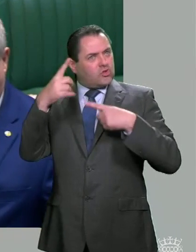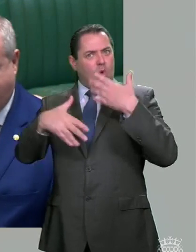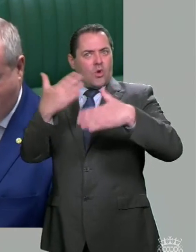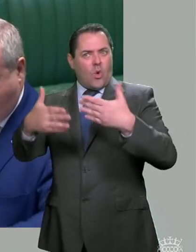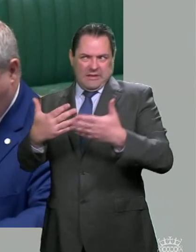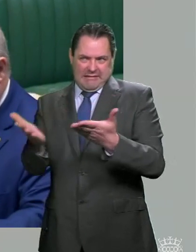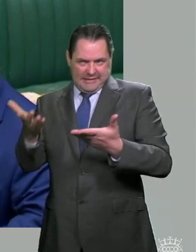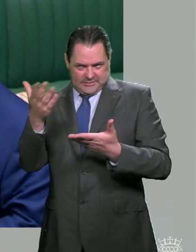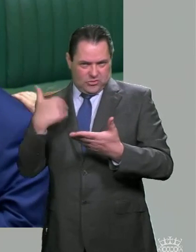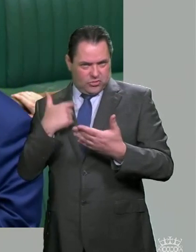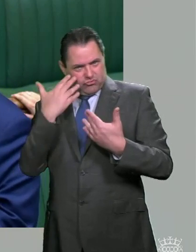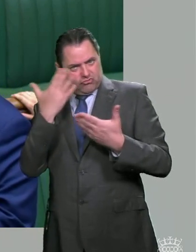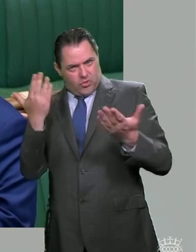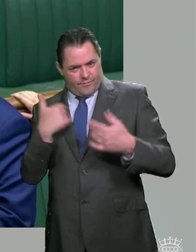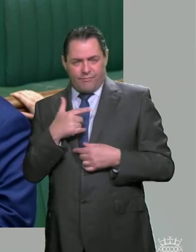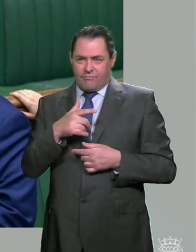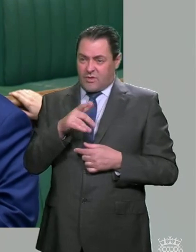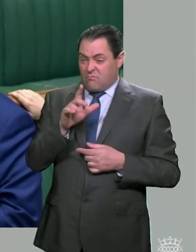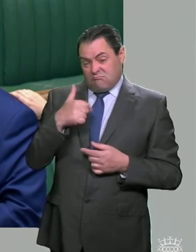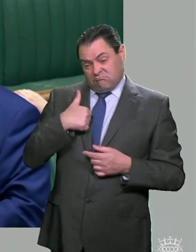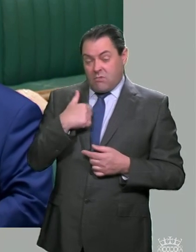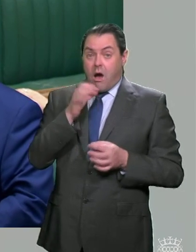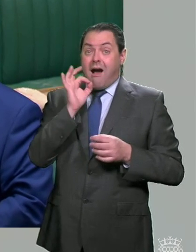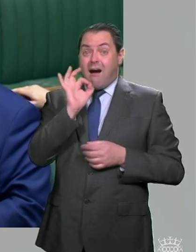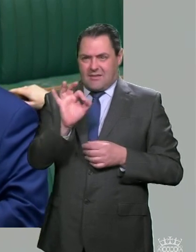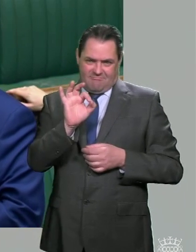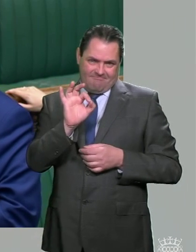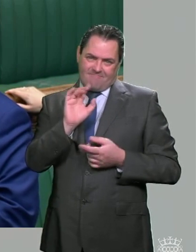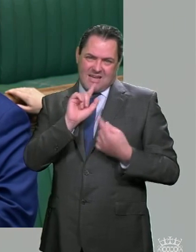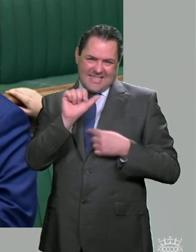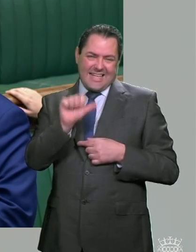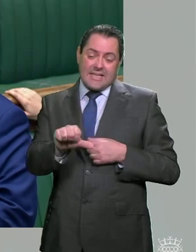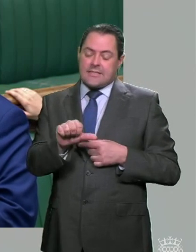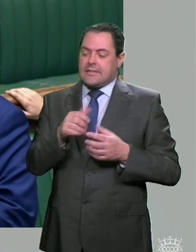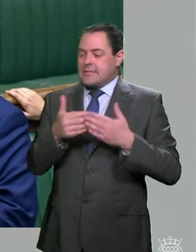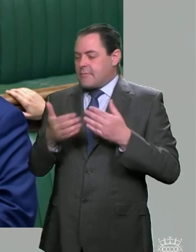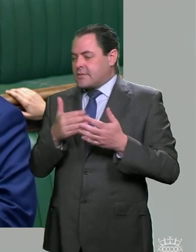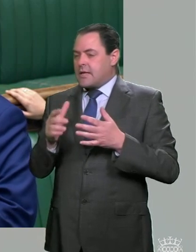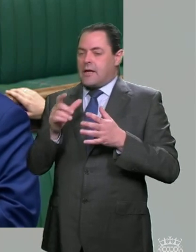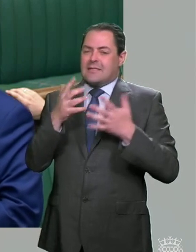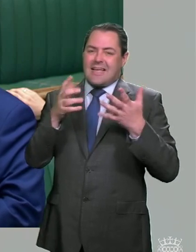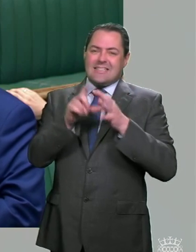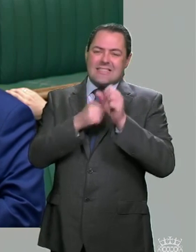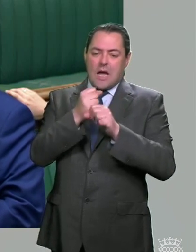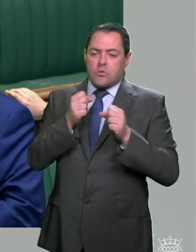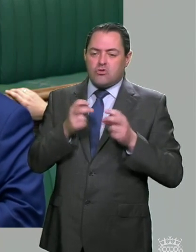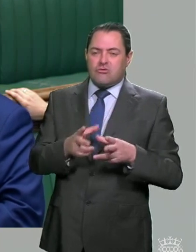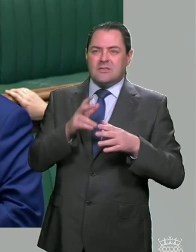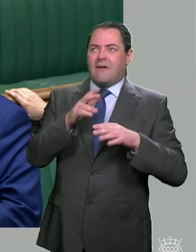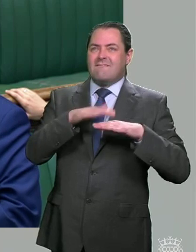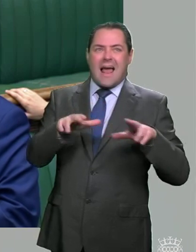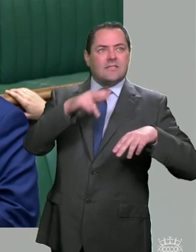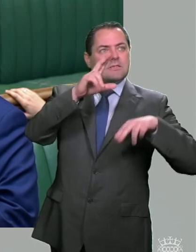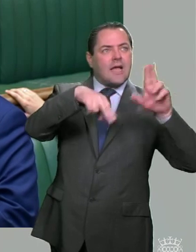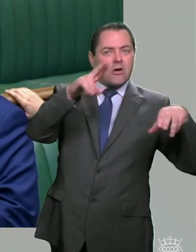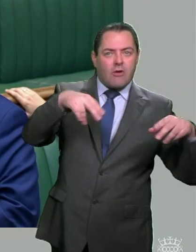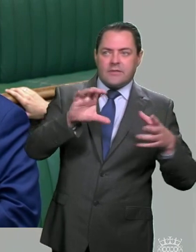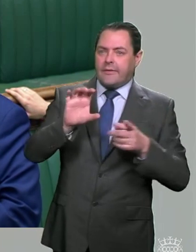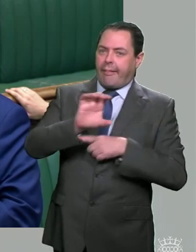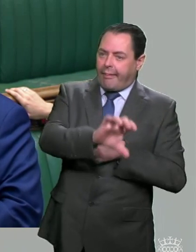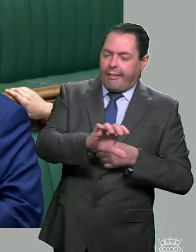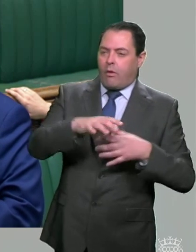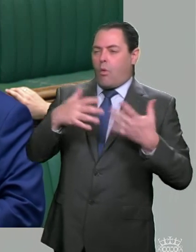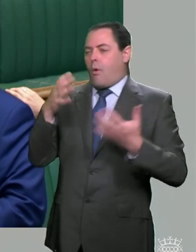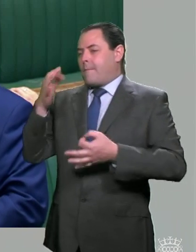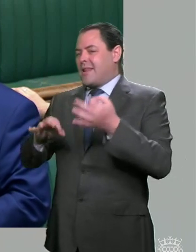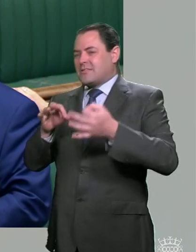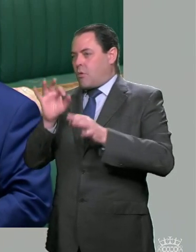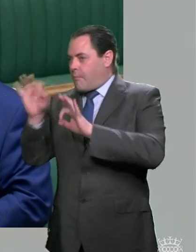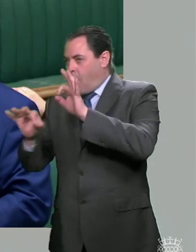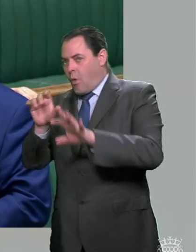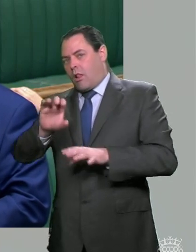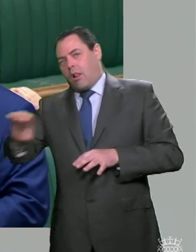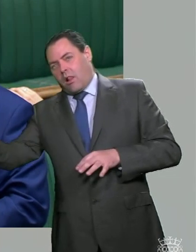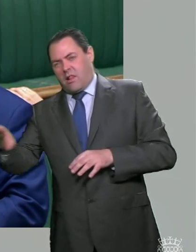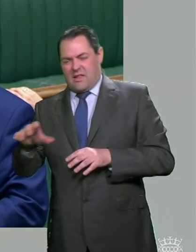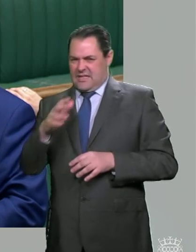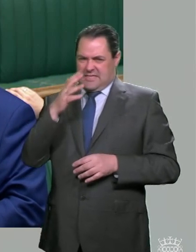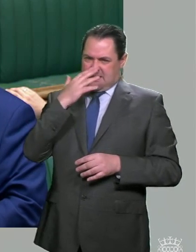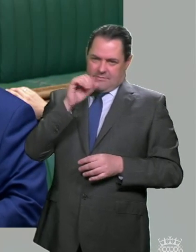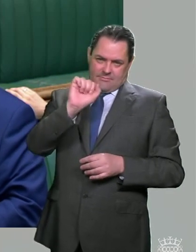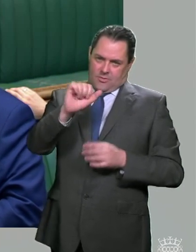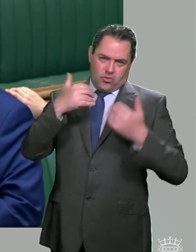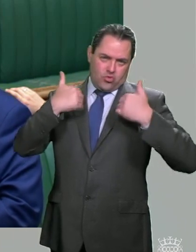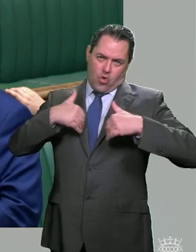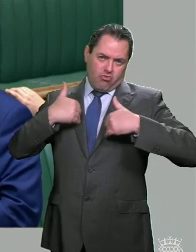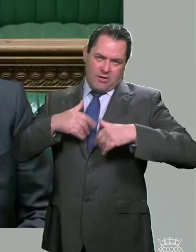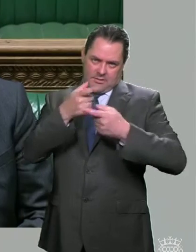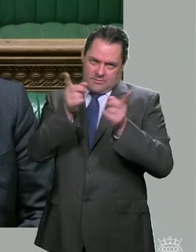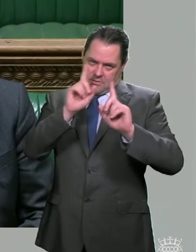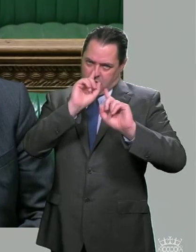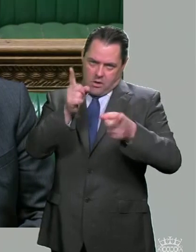The answer to the question is yes. Whether it is redecorating the Downing Street flat or siphoning off covid funds for political campaigning, the pattern is clear: the Tories simply can’t be trusted.